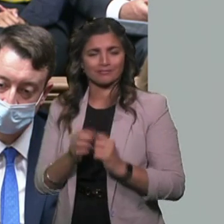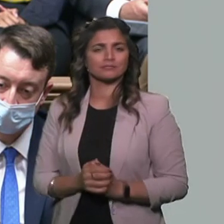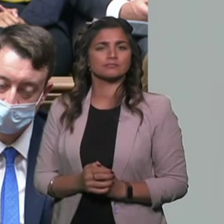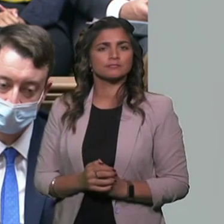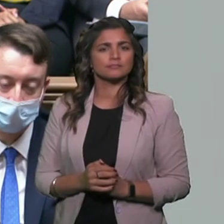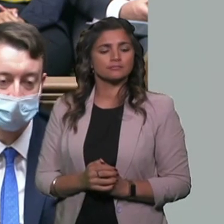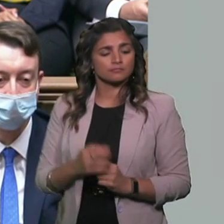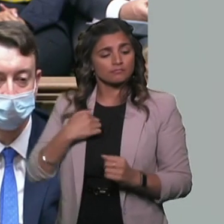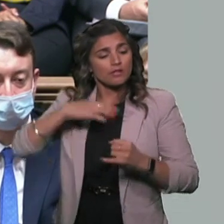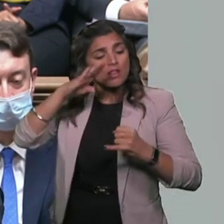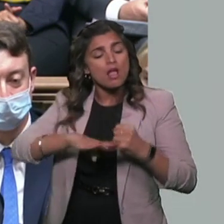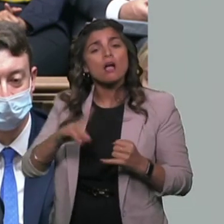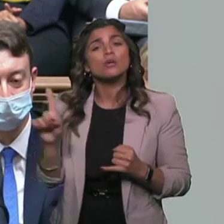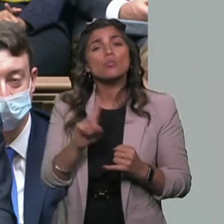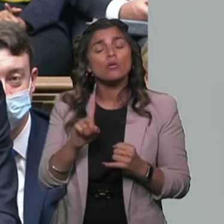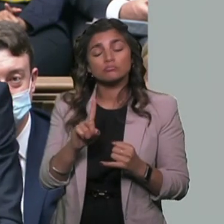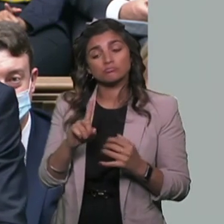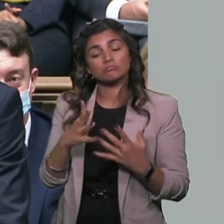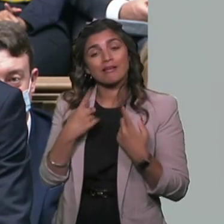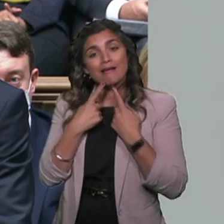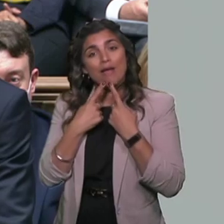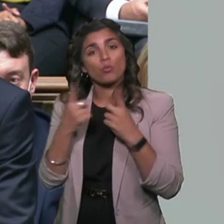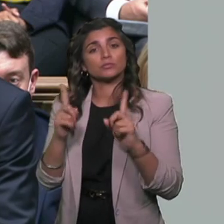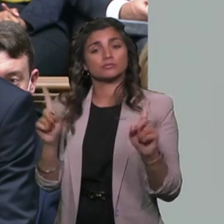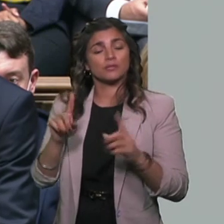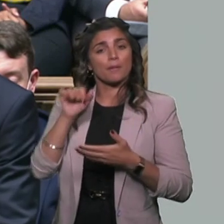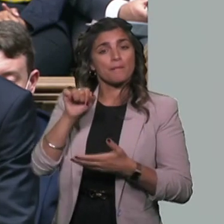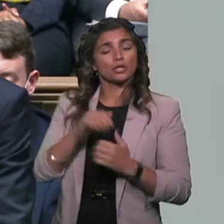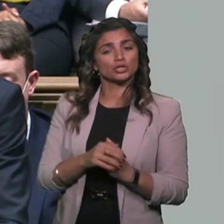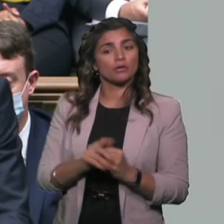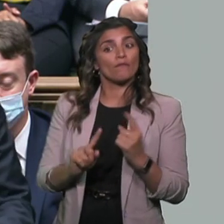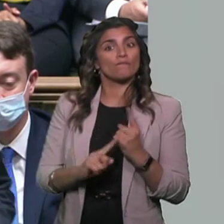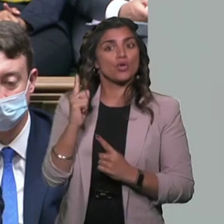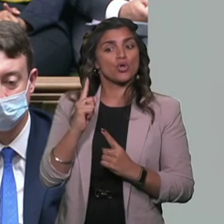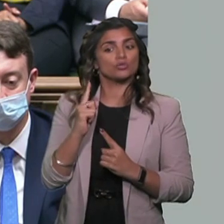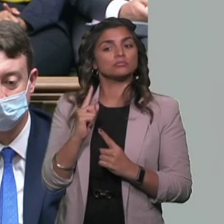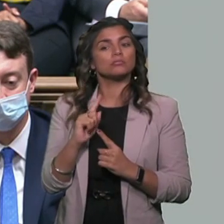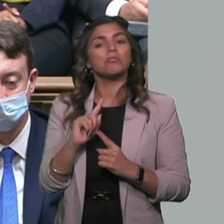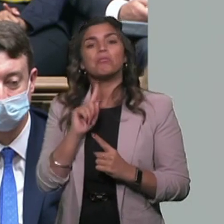The final announcement in today’s Budget takes a first step.